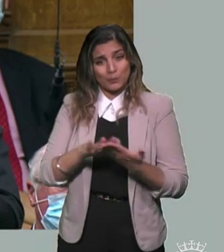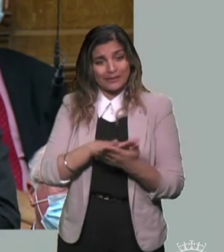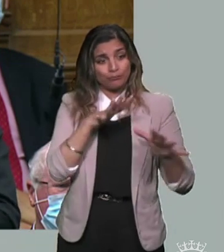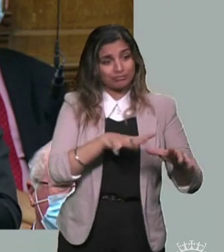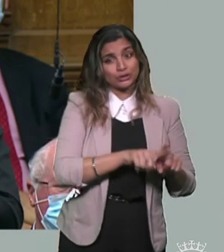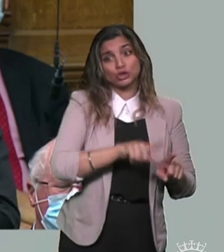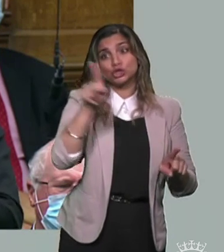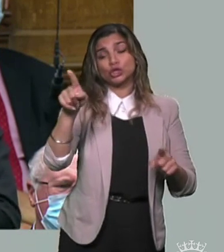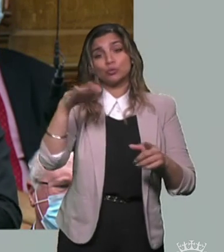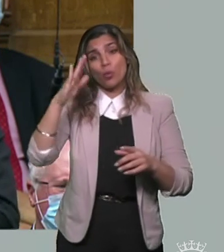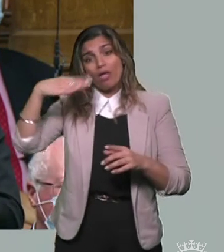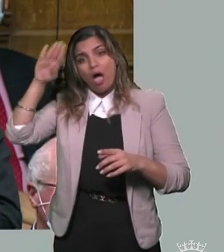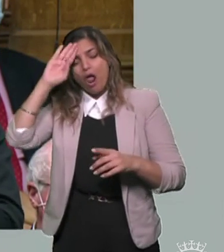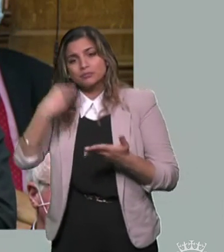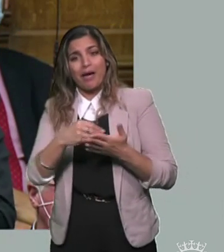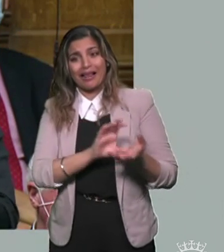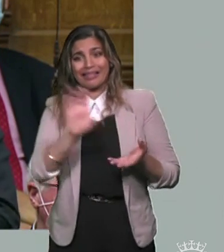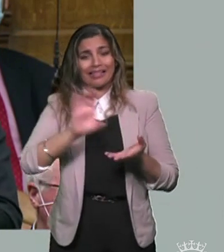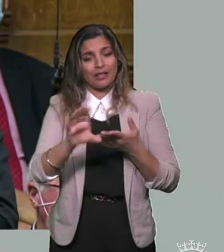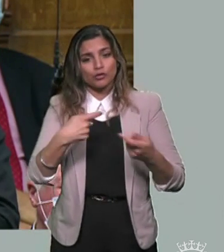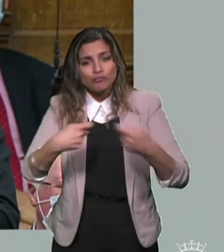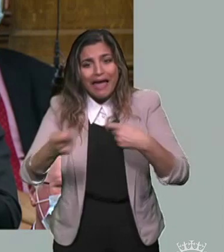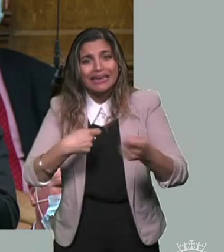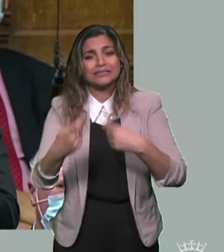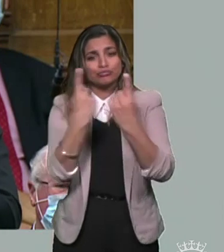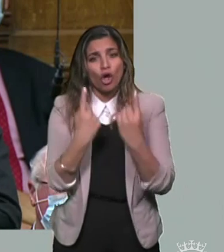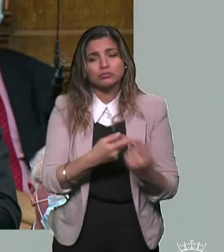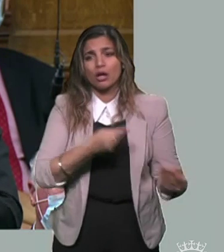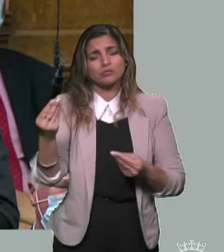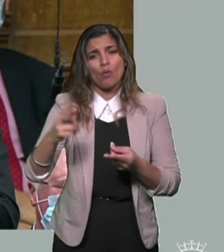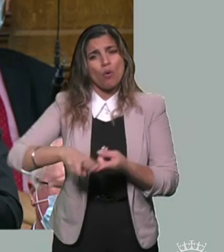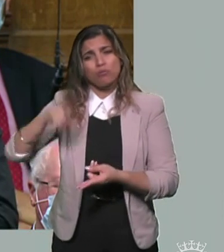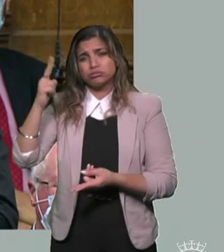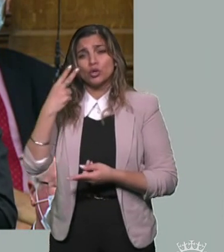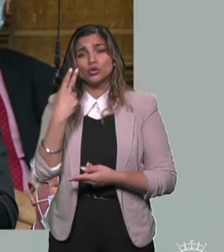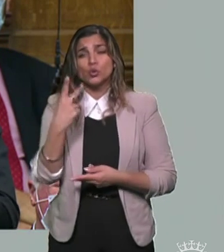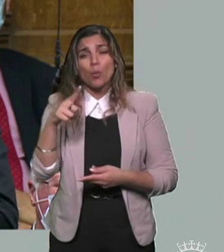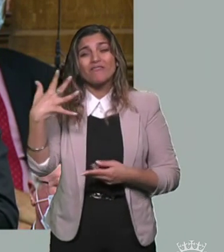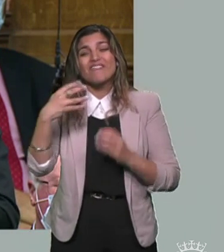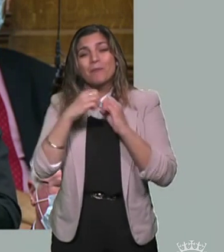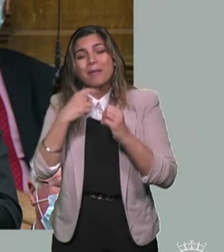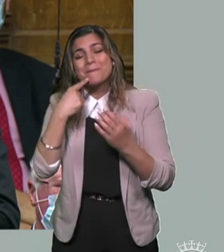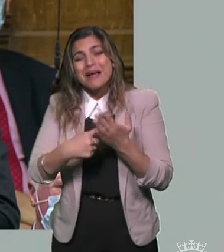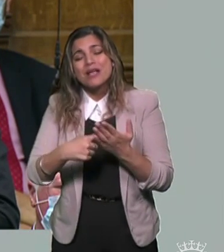It is costing business £2.5 million every day, which is almost £1 billion a year.